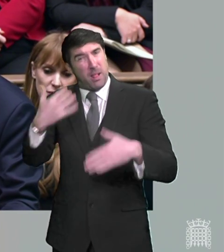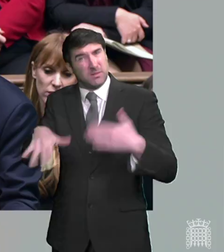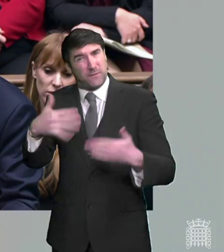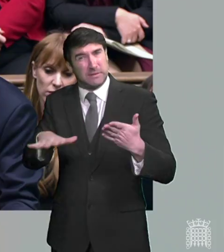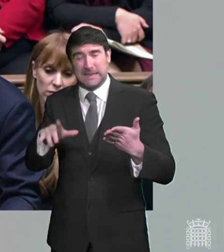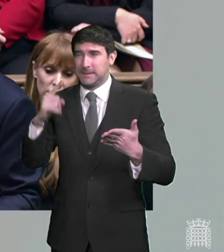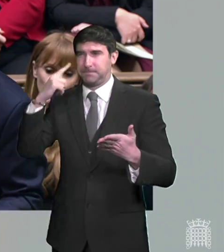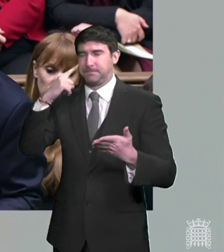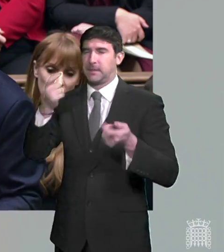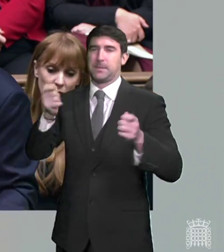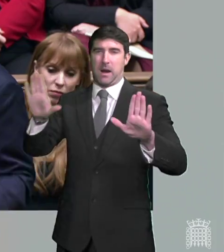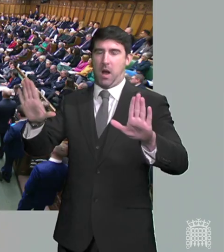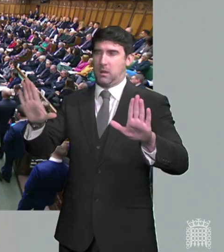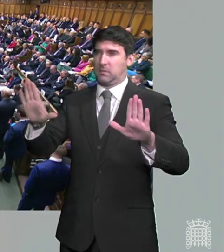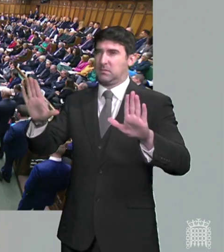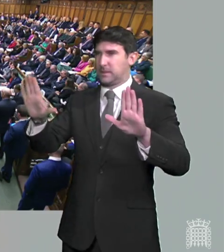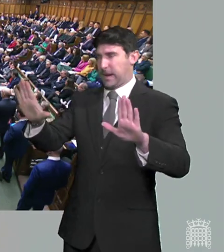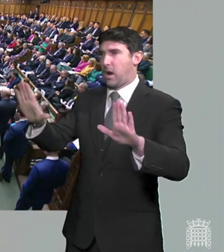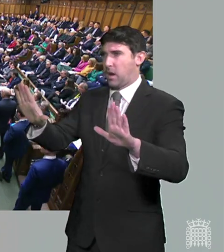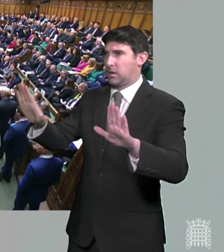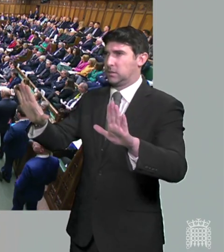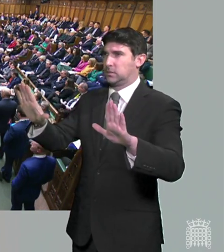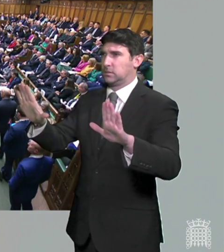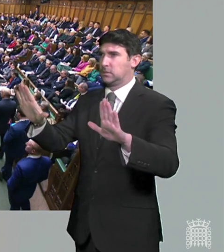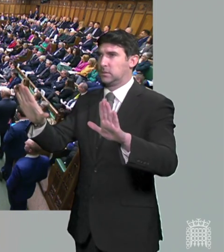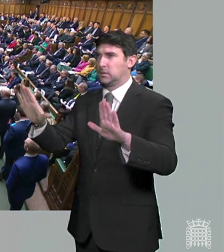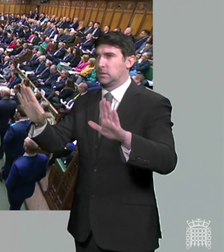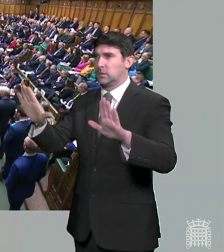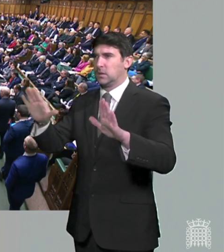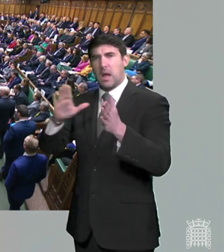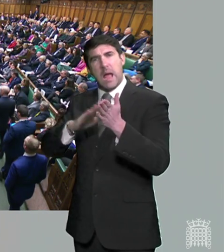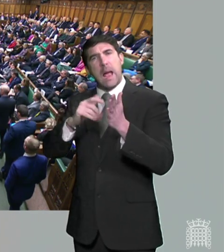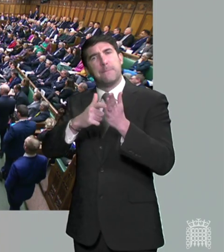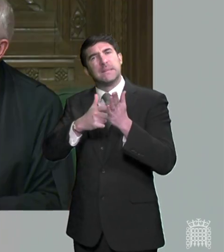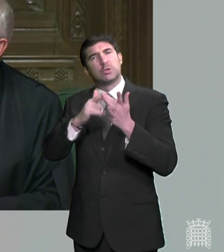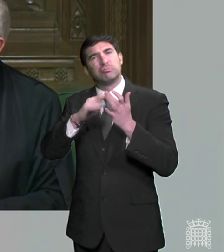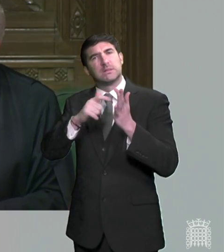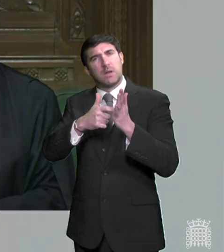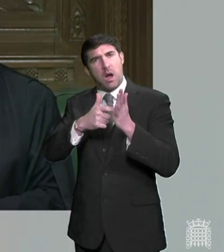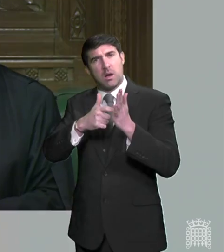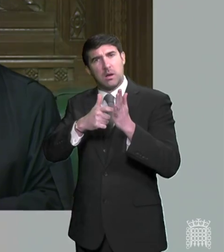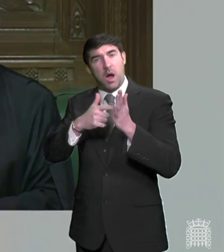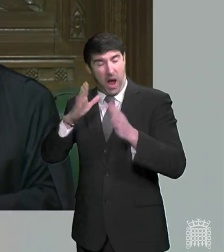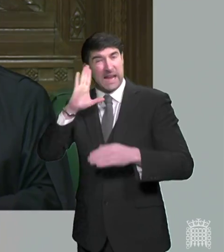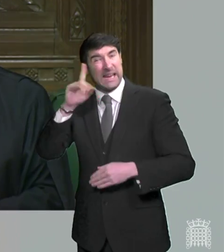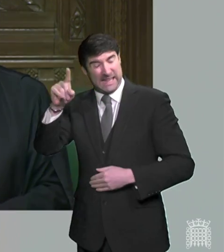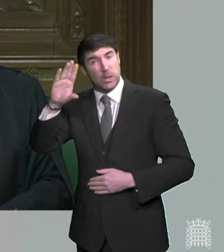Order. Mr Bristow, I hope you want to see the rest of the questions out.